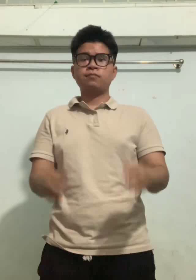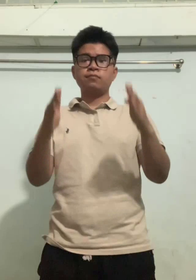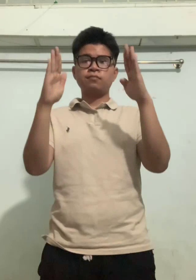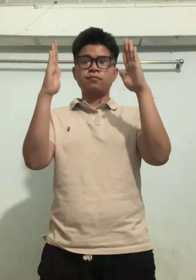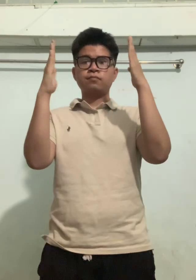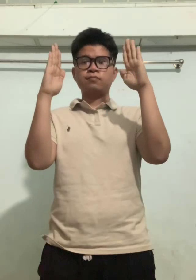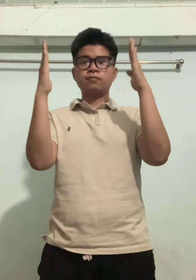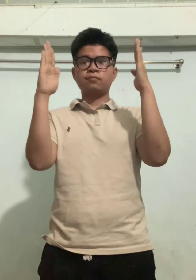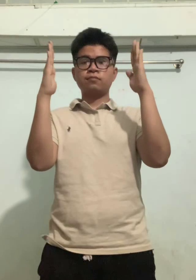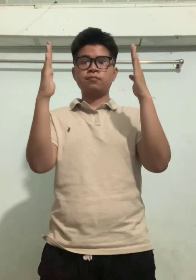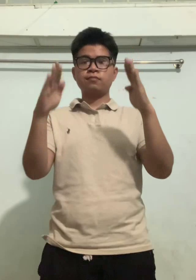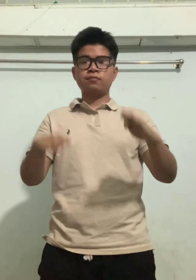vo tay